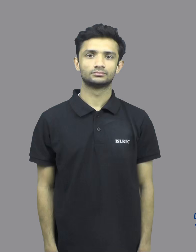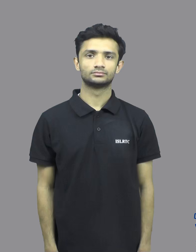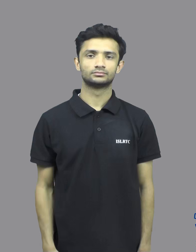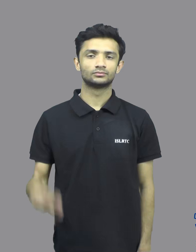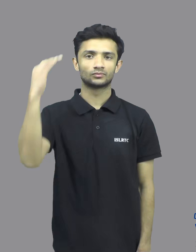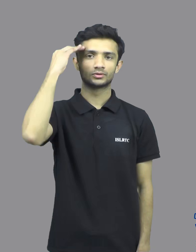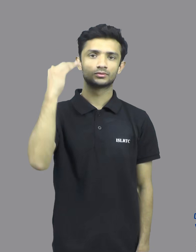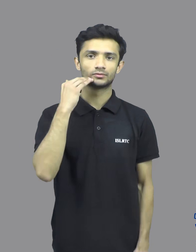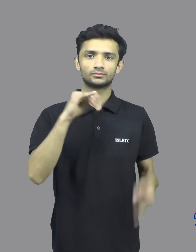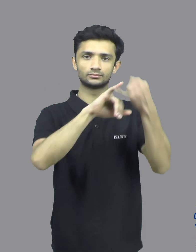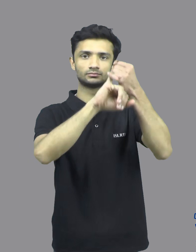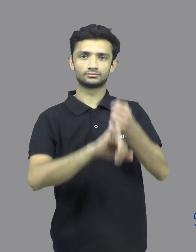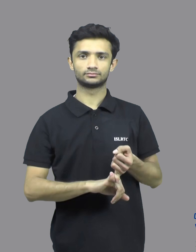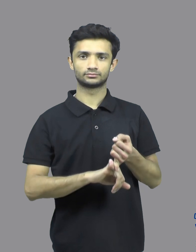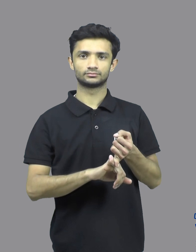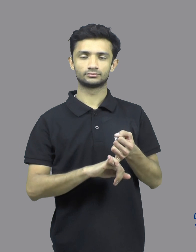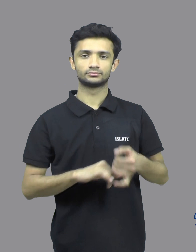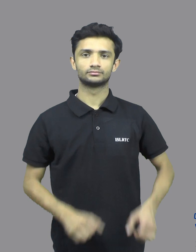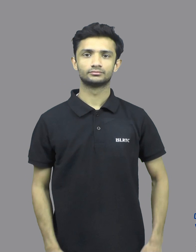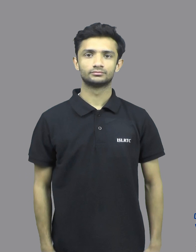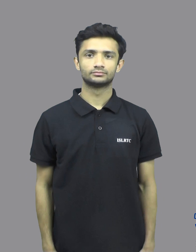South Korea